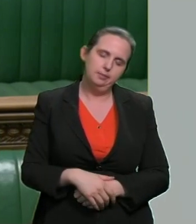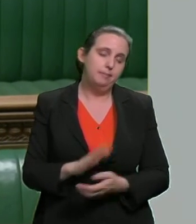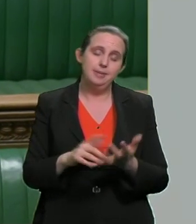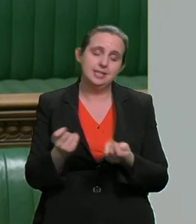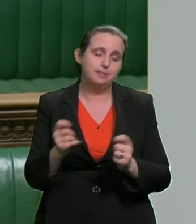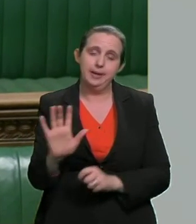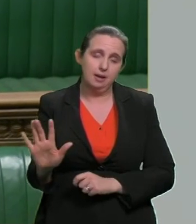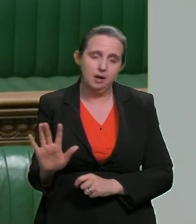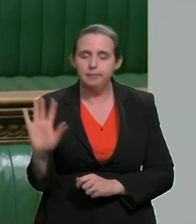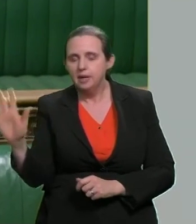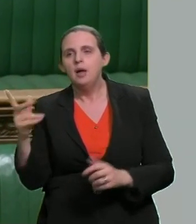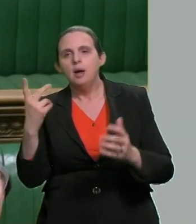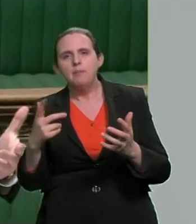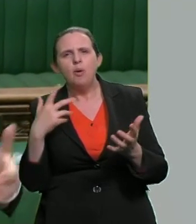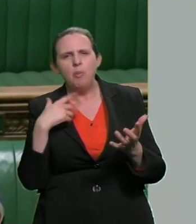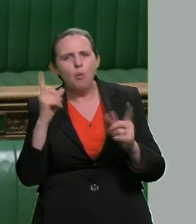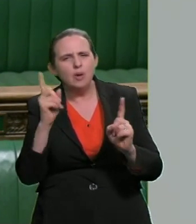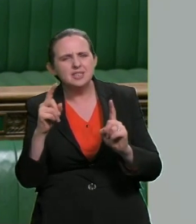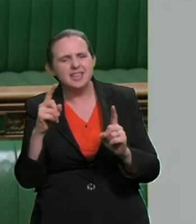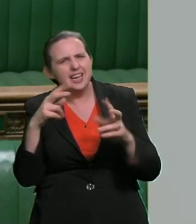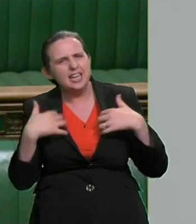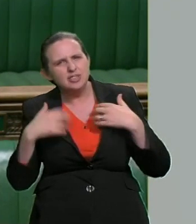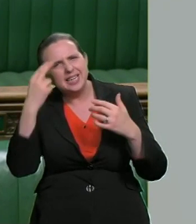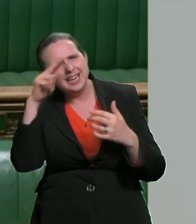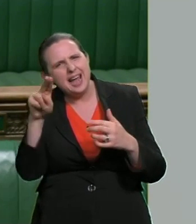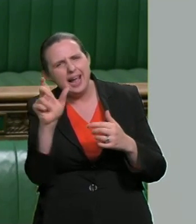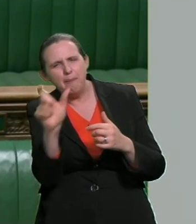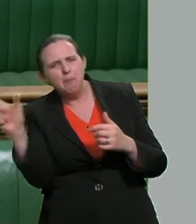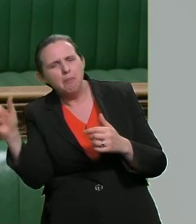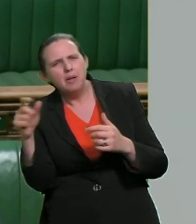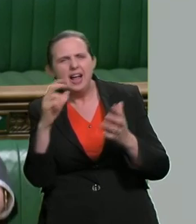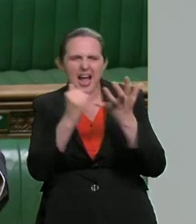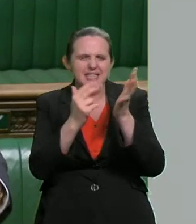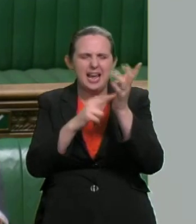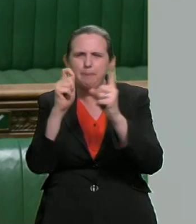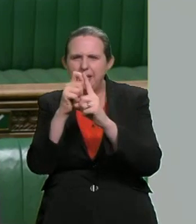Are they a national party without being nationalists? It is an interesting semantic point, Mr Speaker.